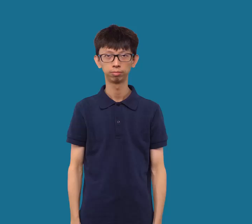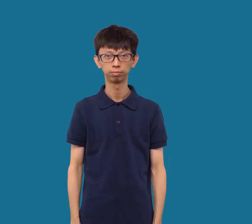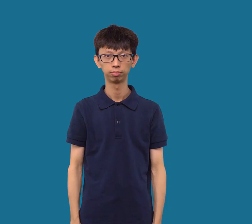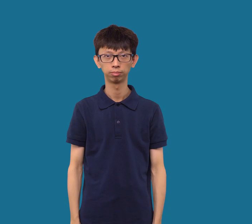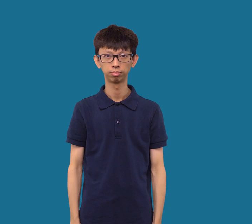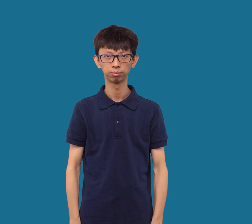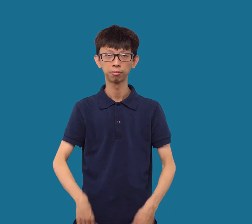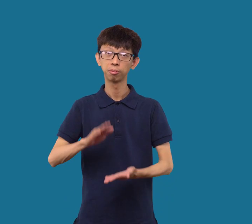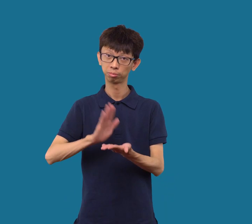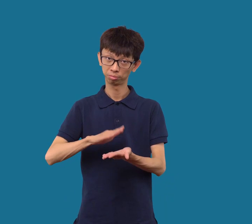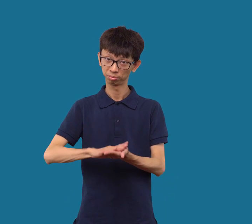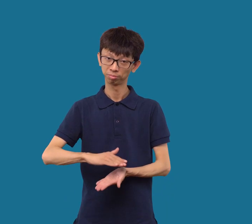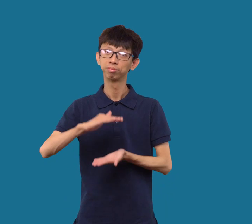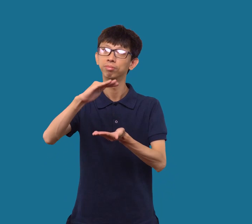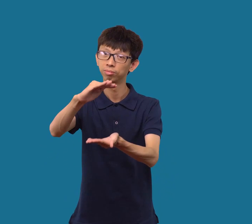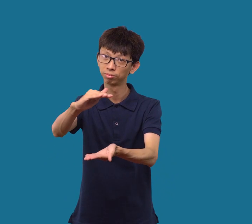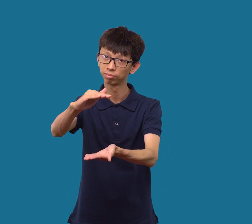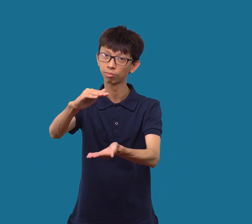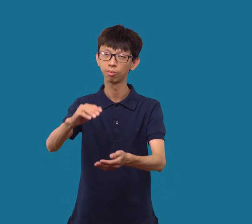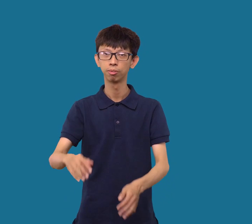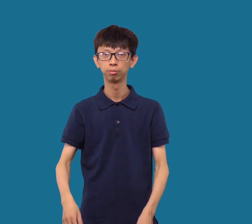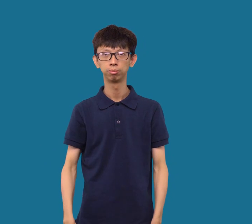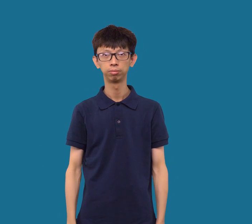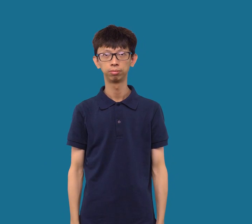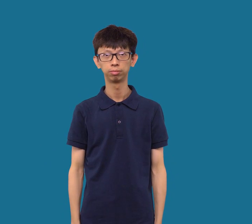khen tặng